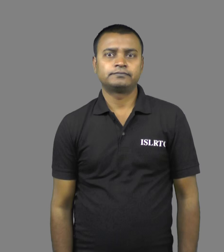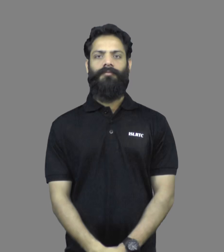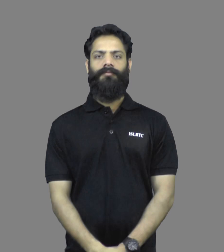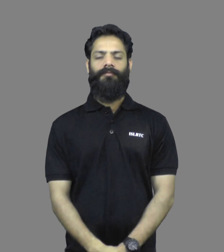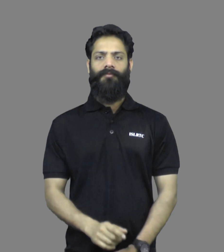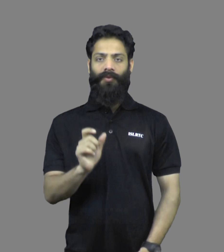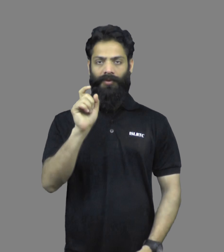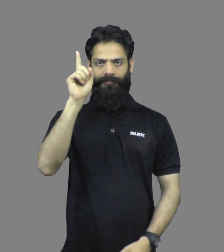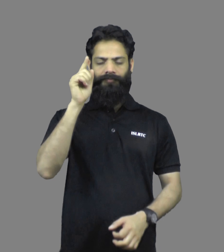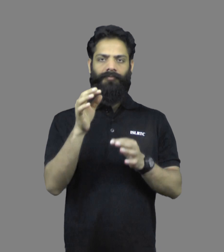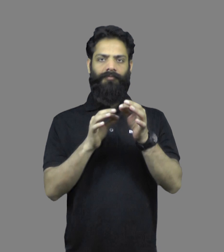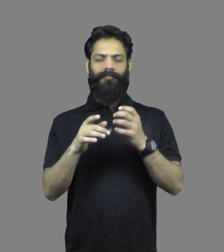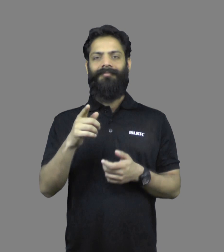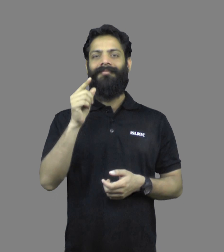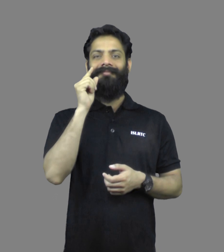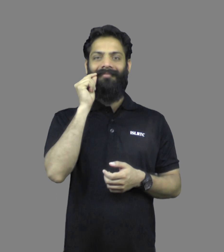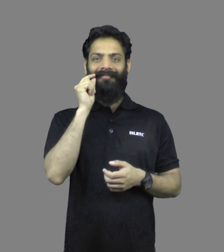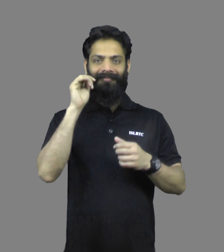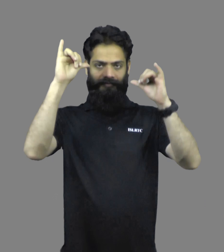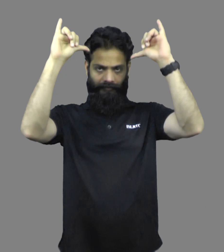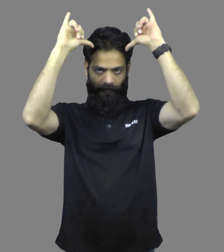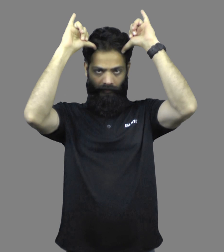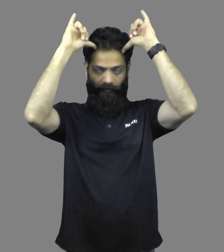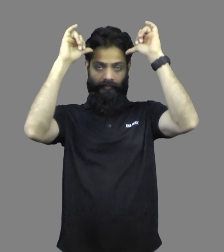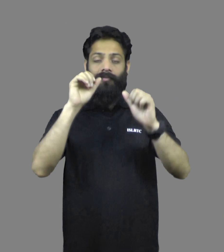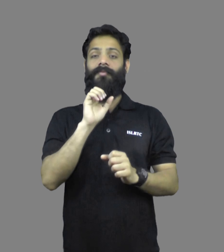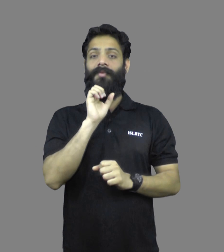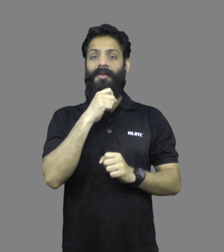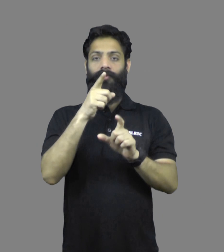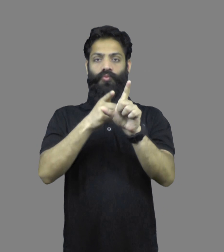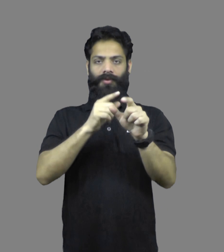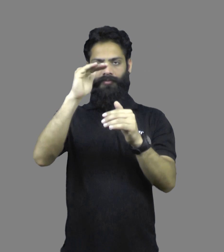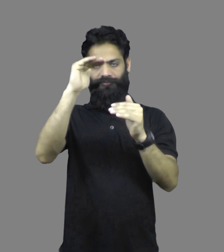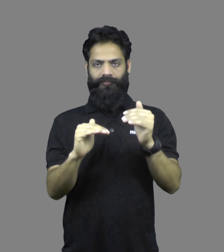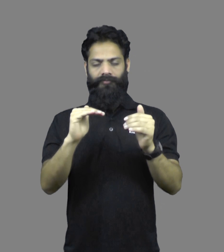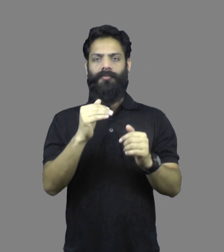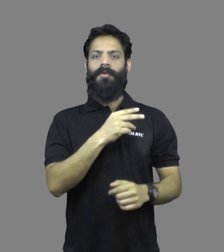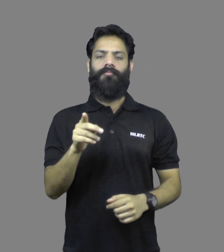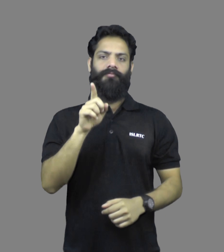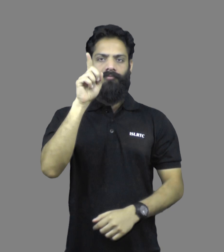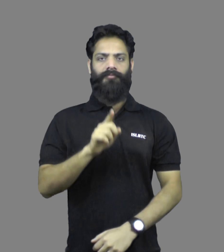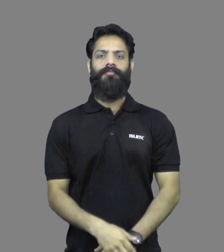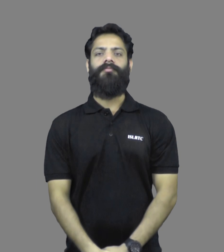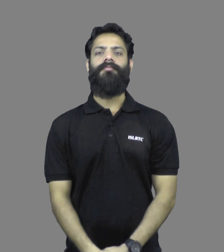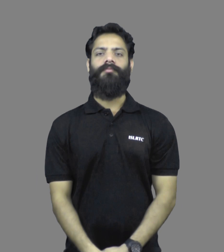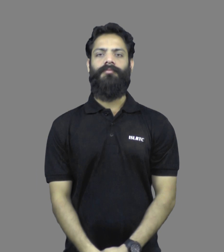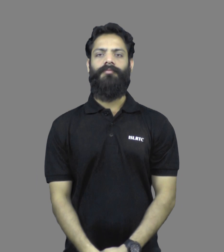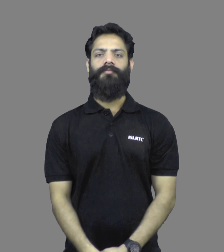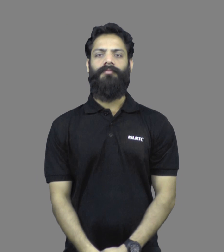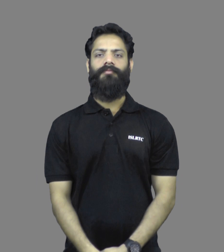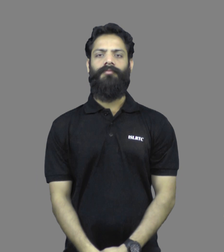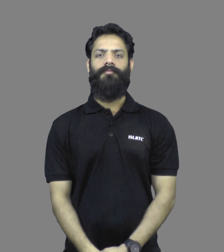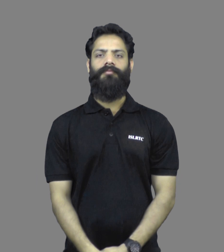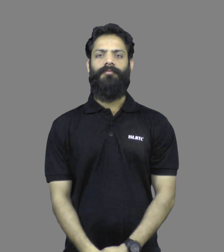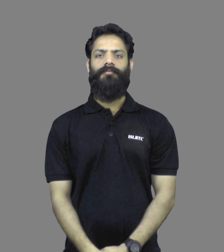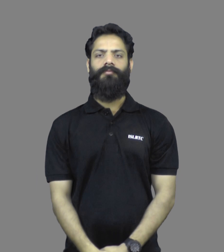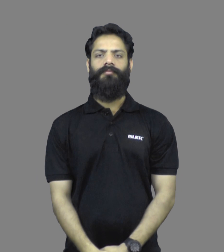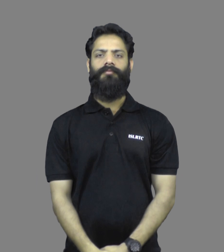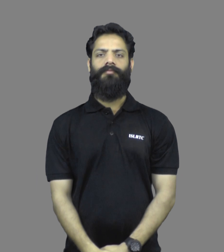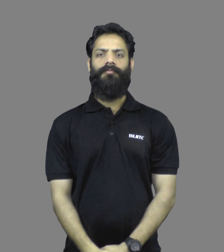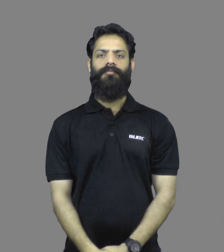Bully Calf